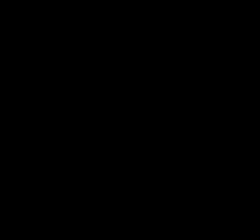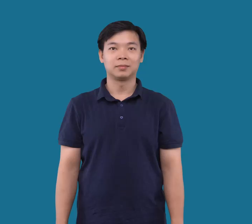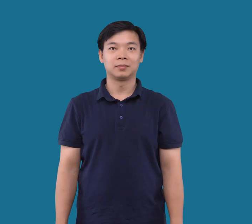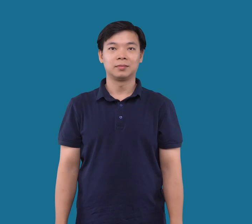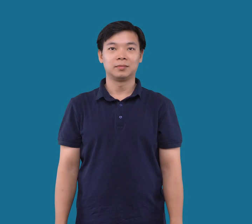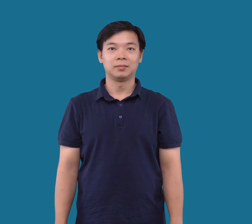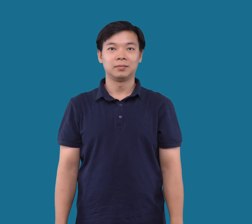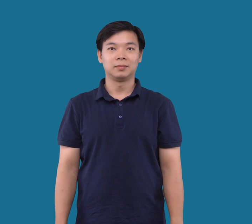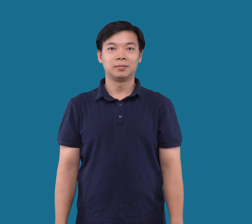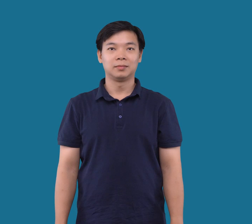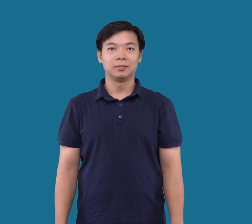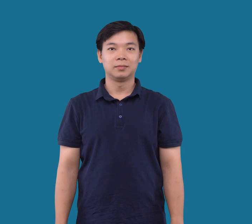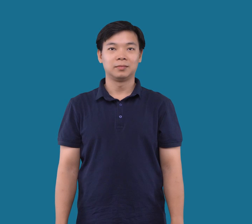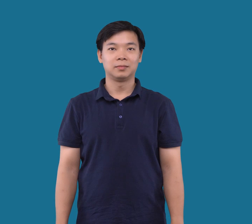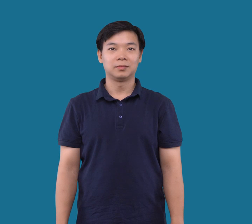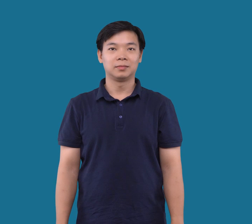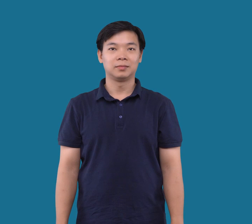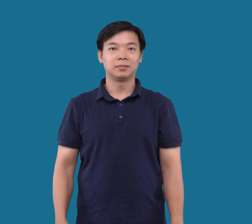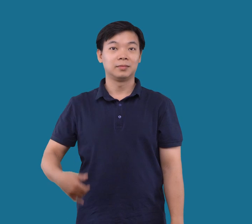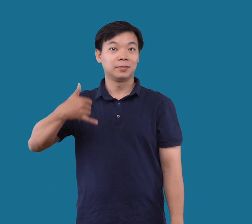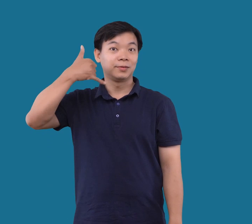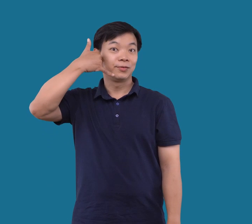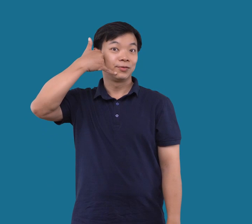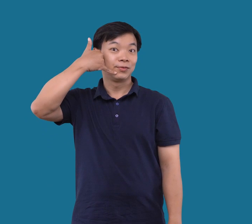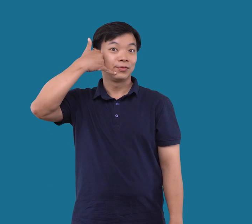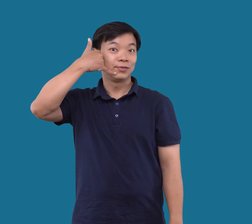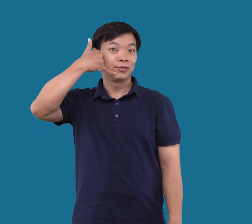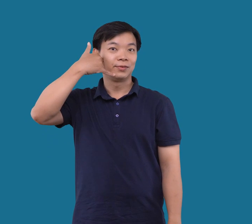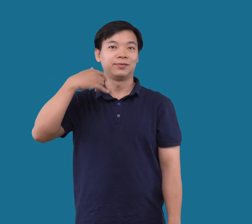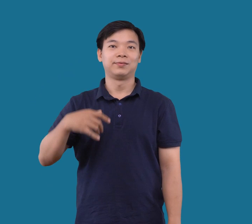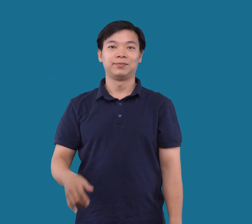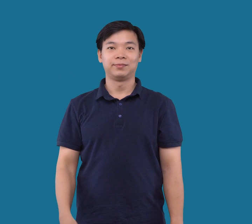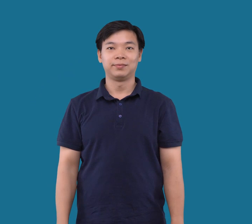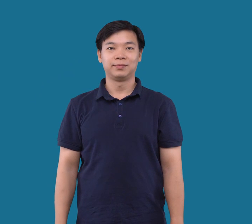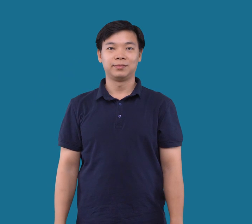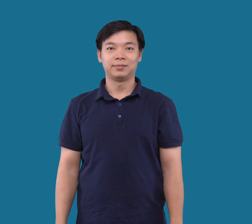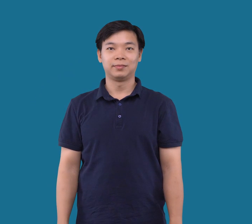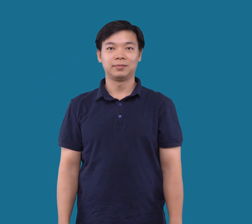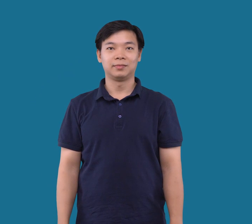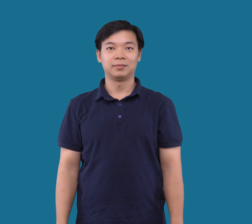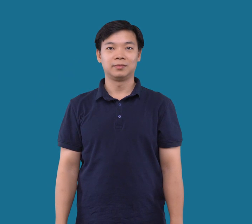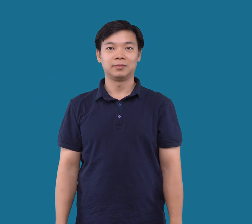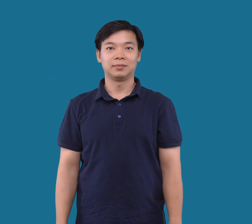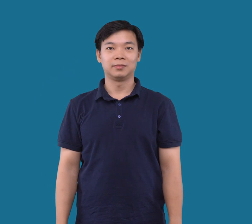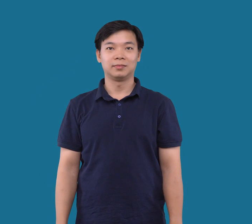điện thoại